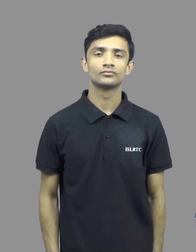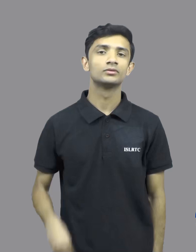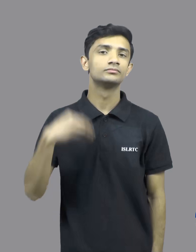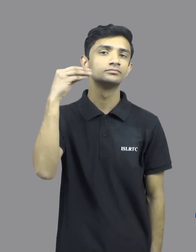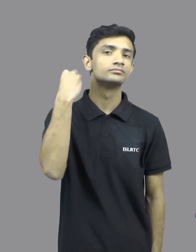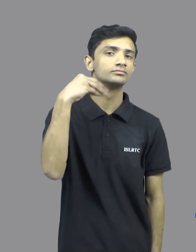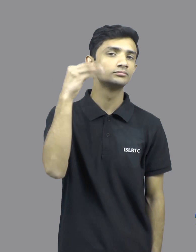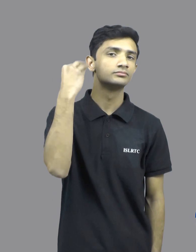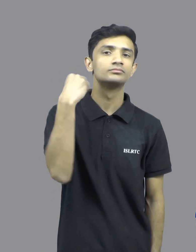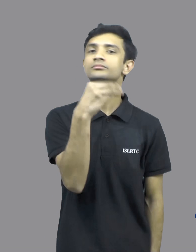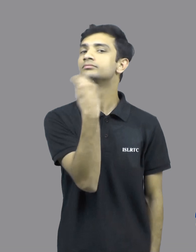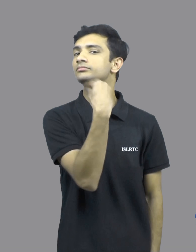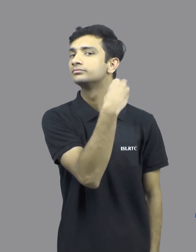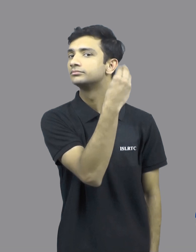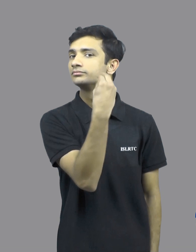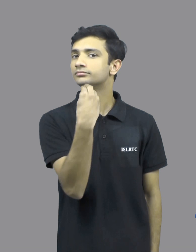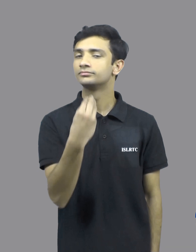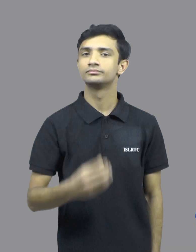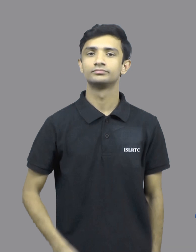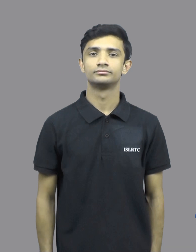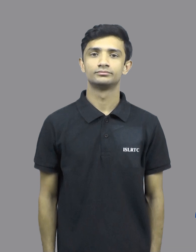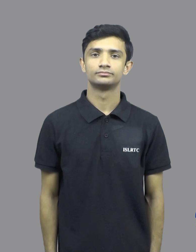Shaving Brush